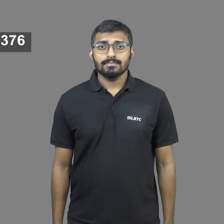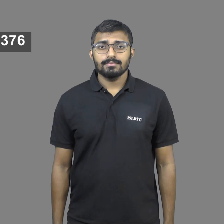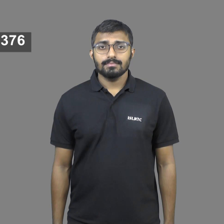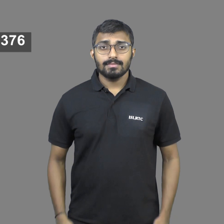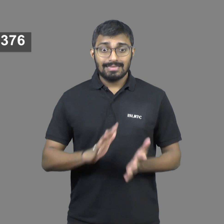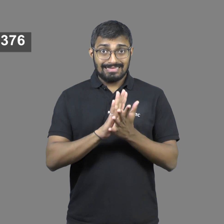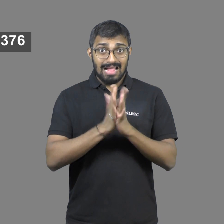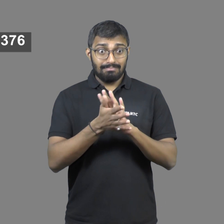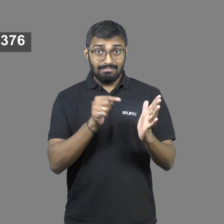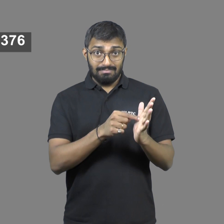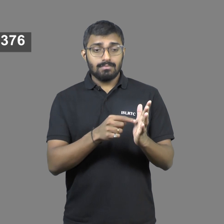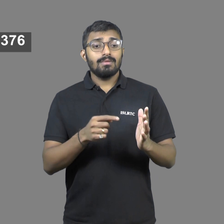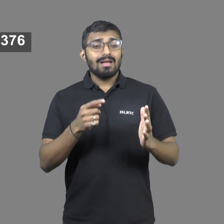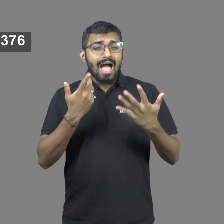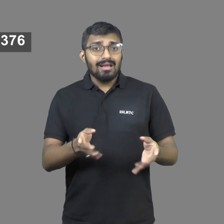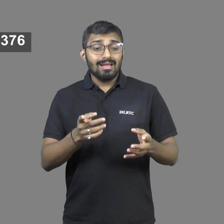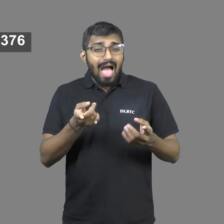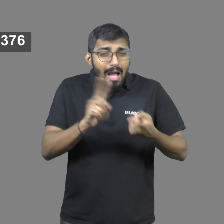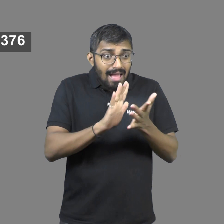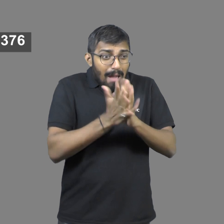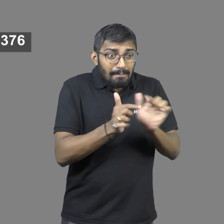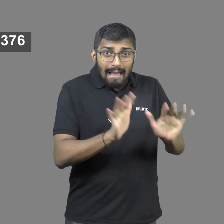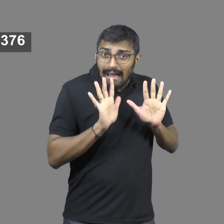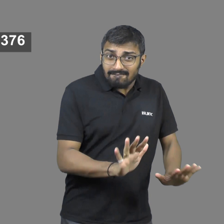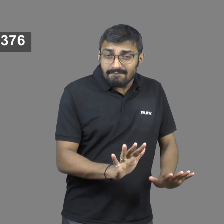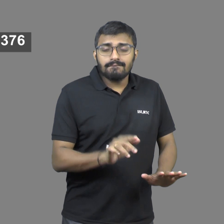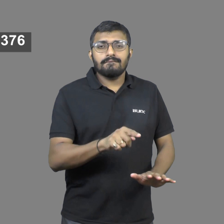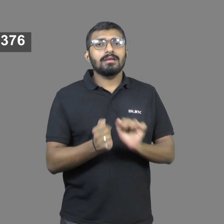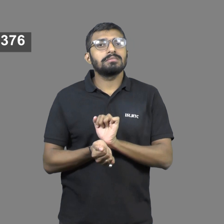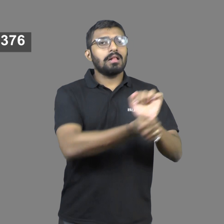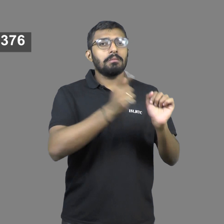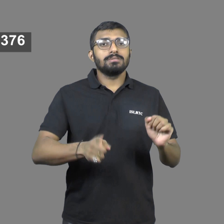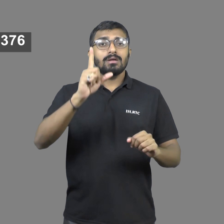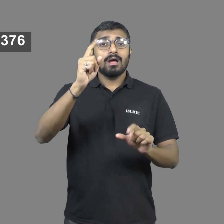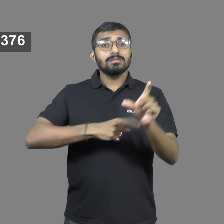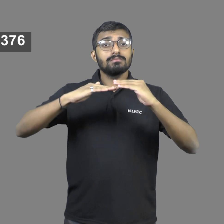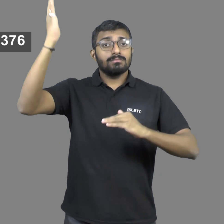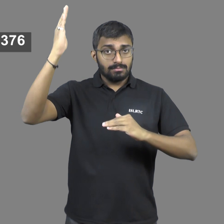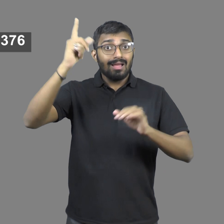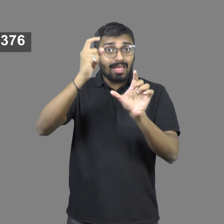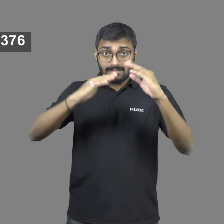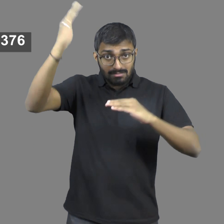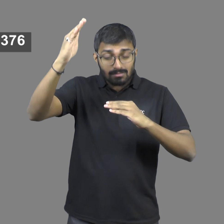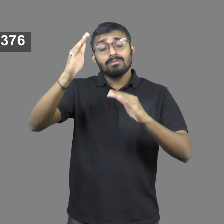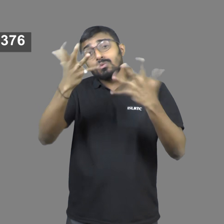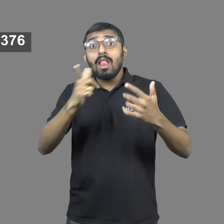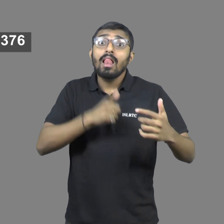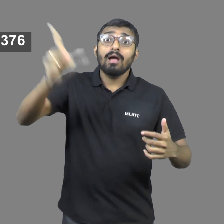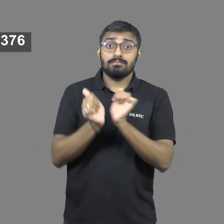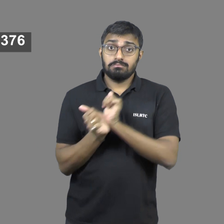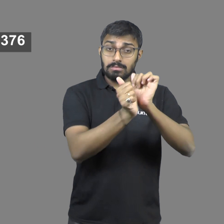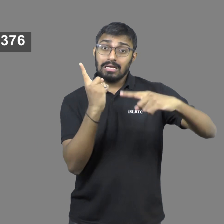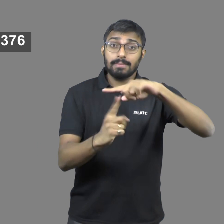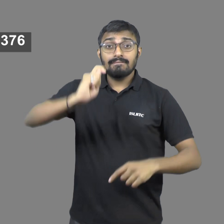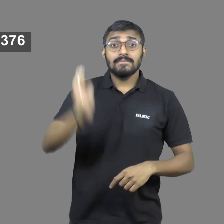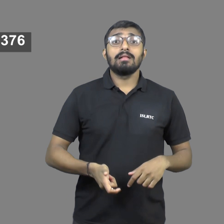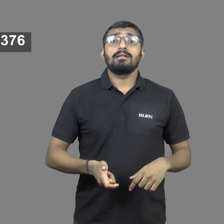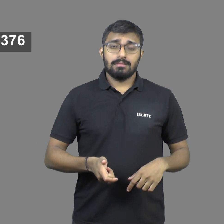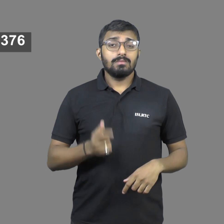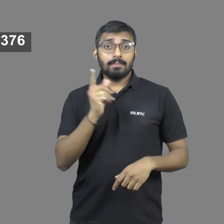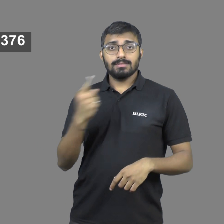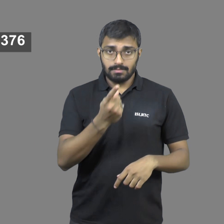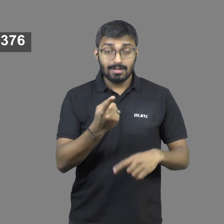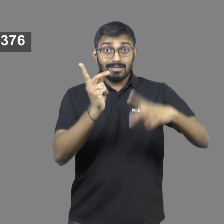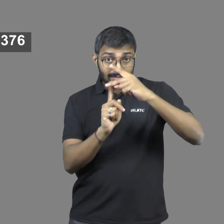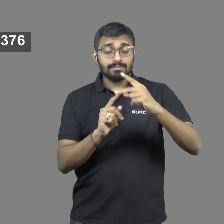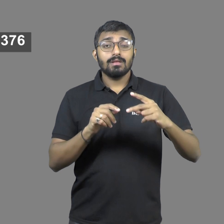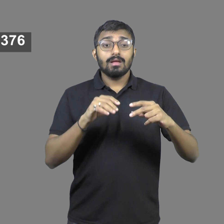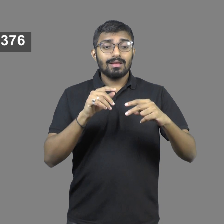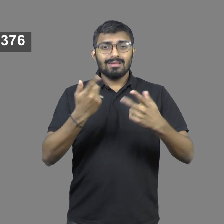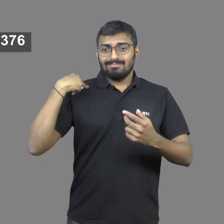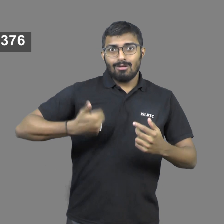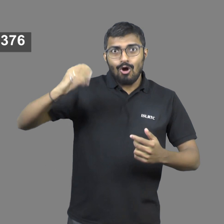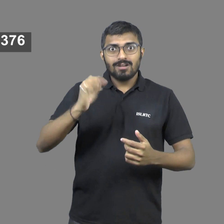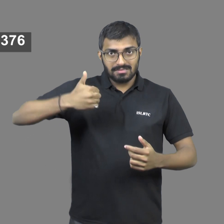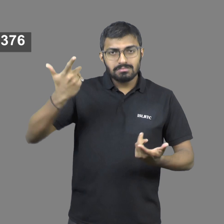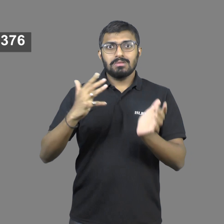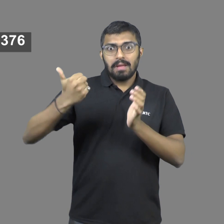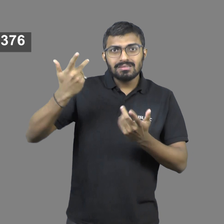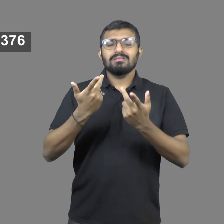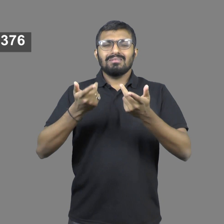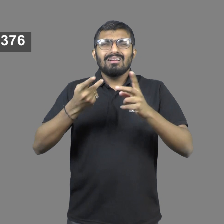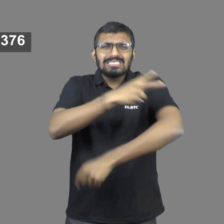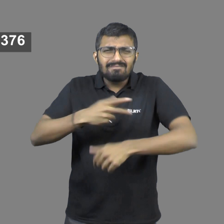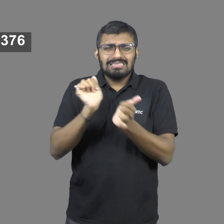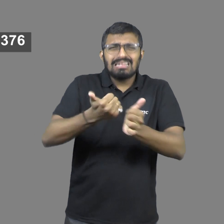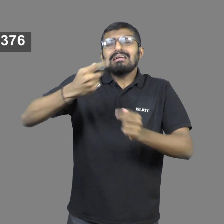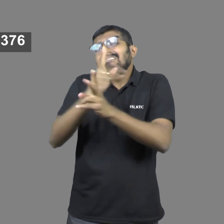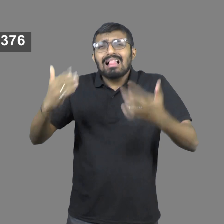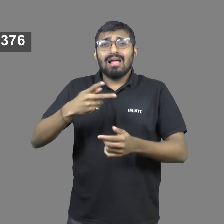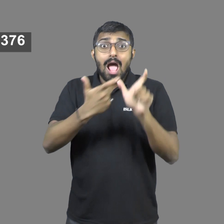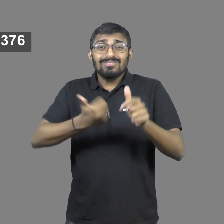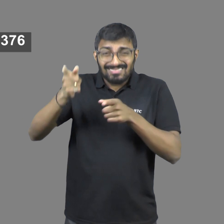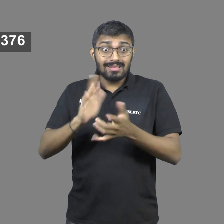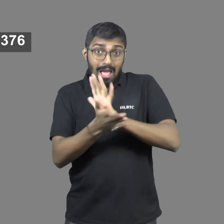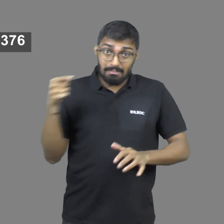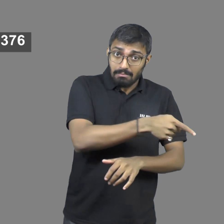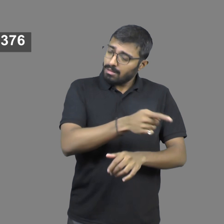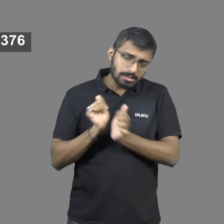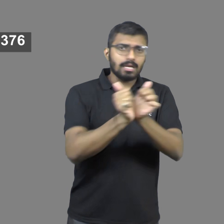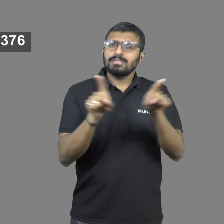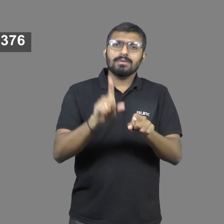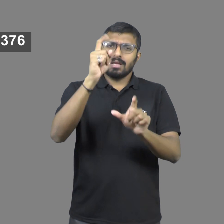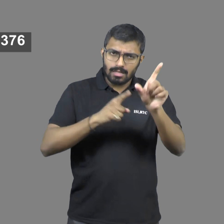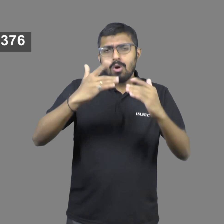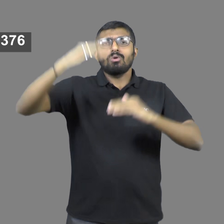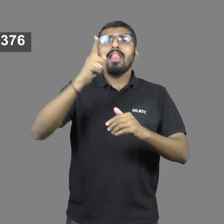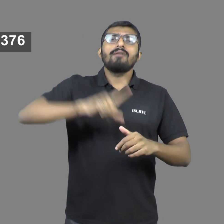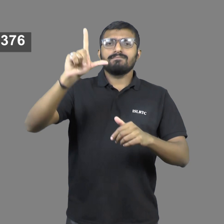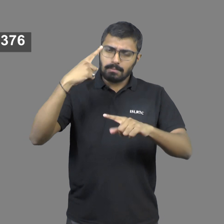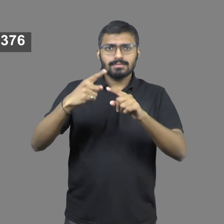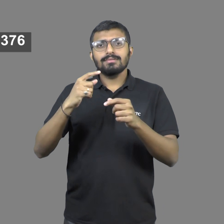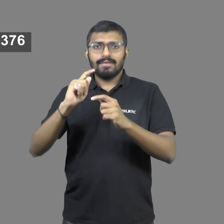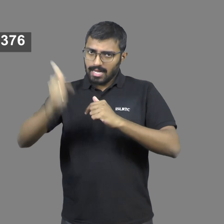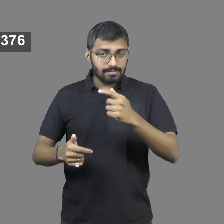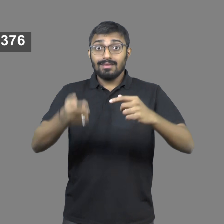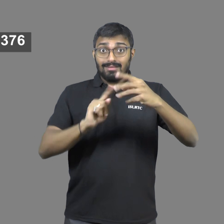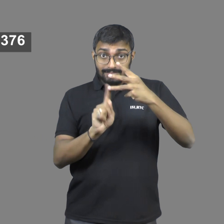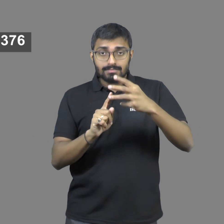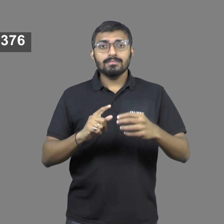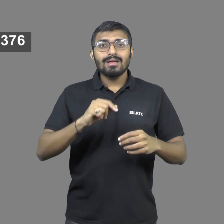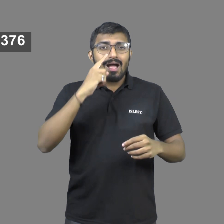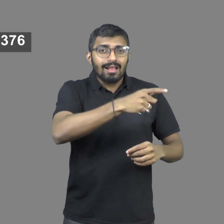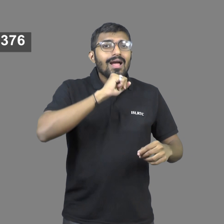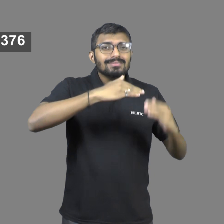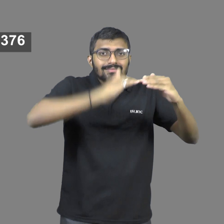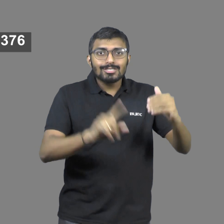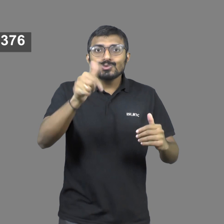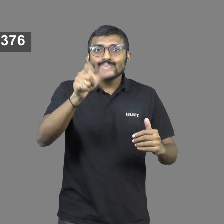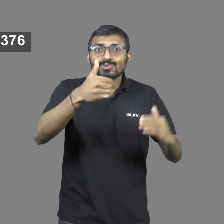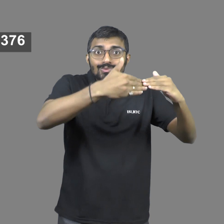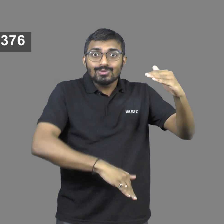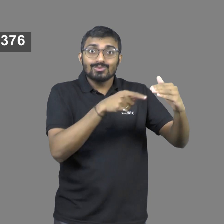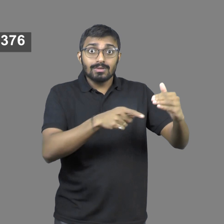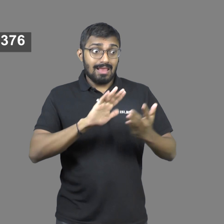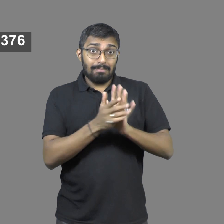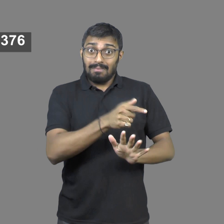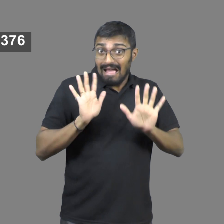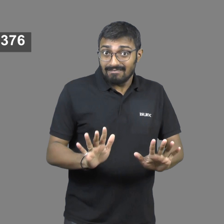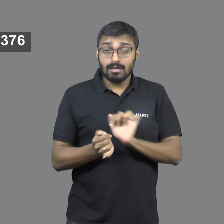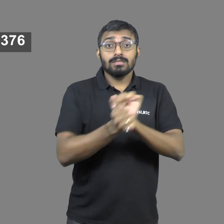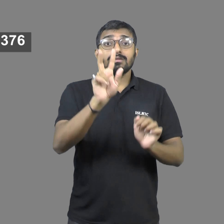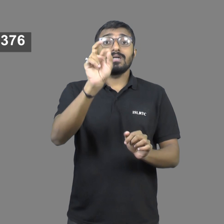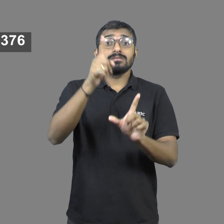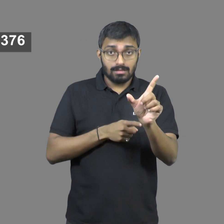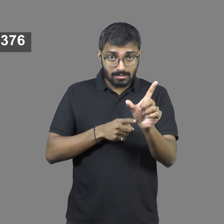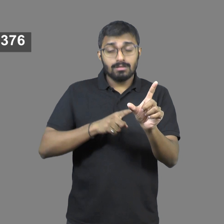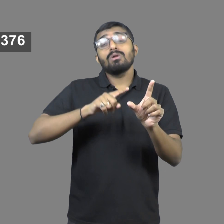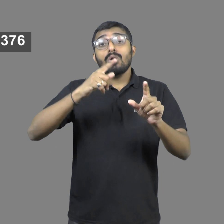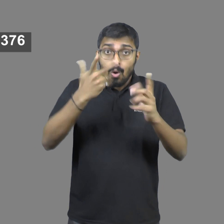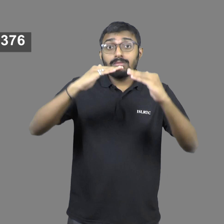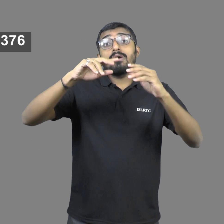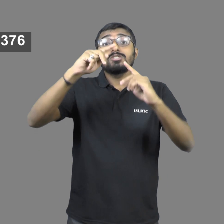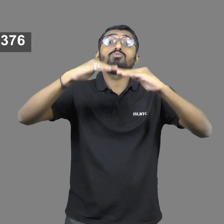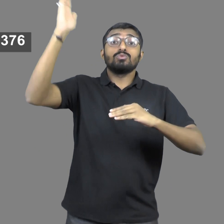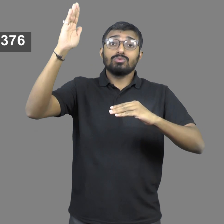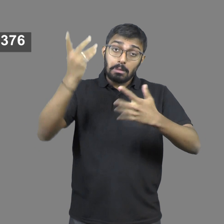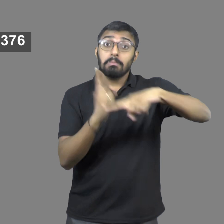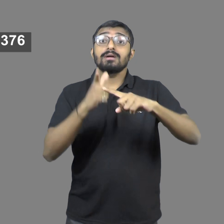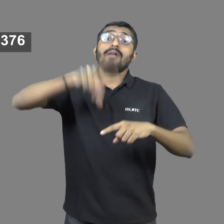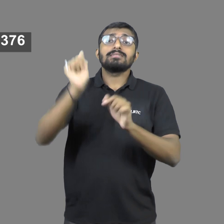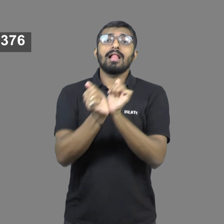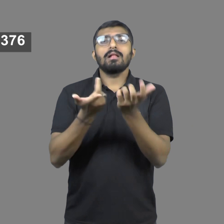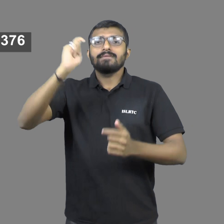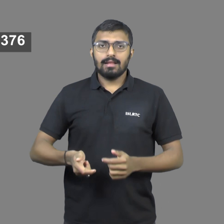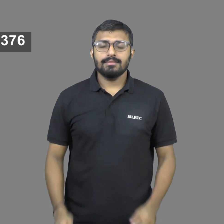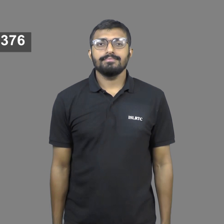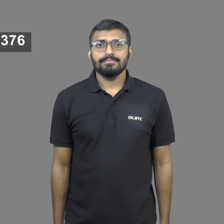Section 376